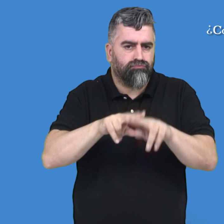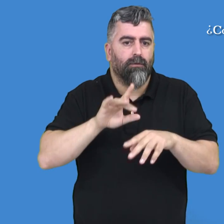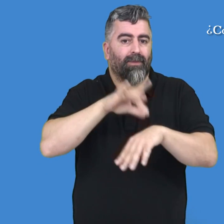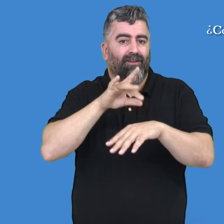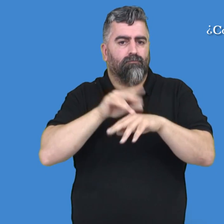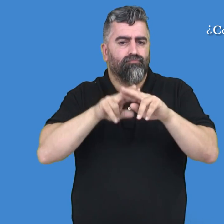enfermo